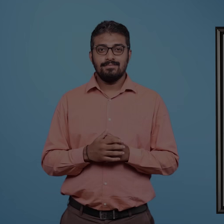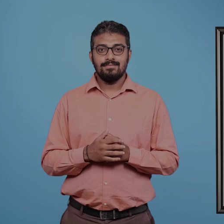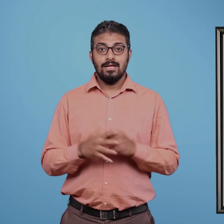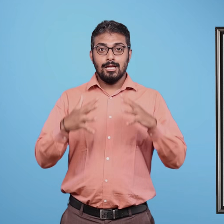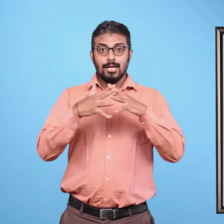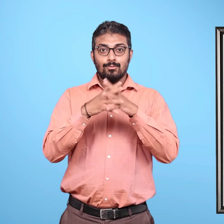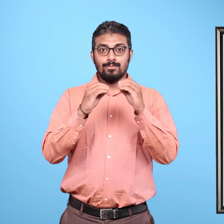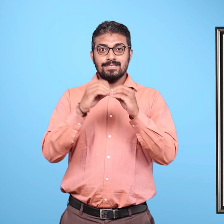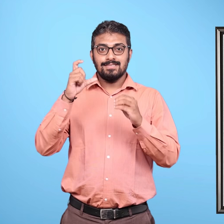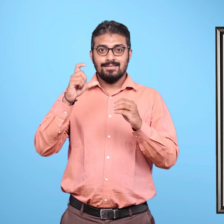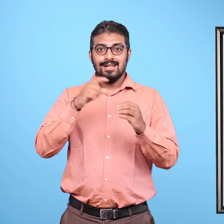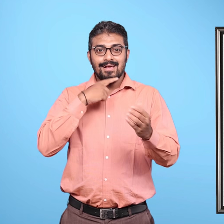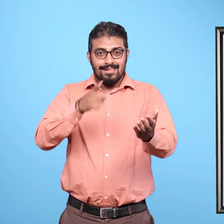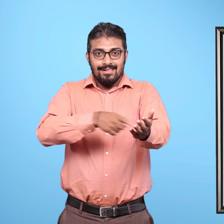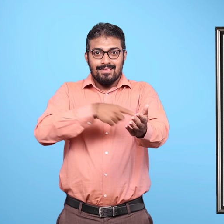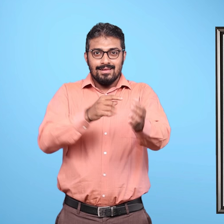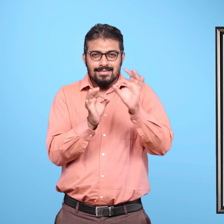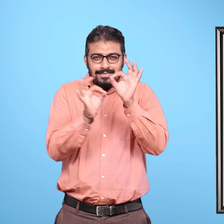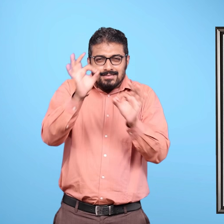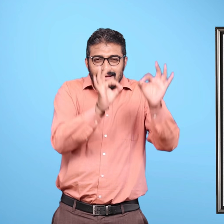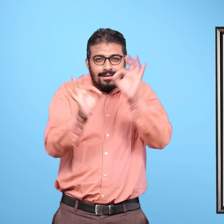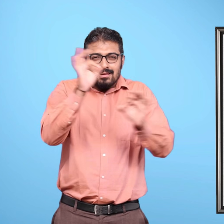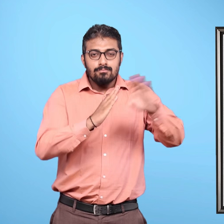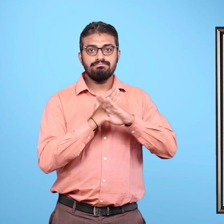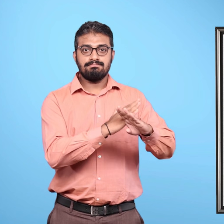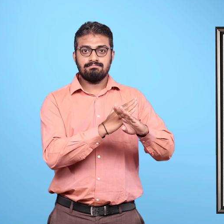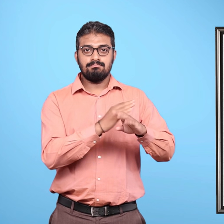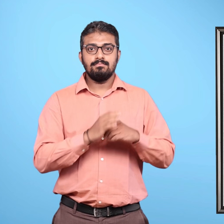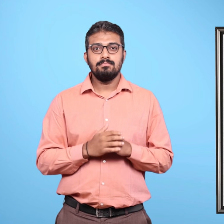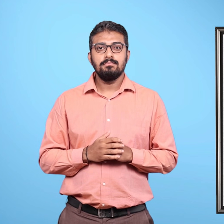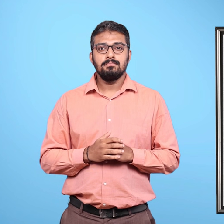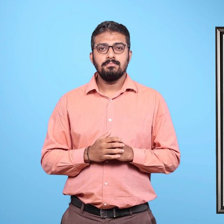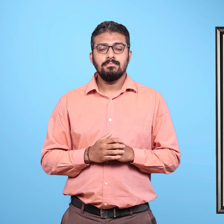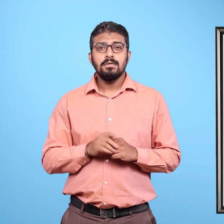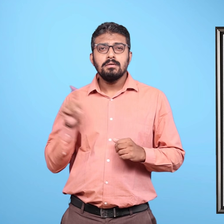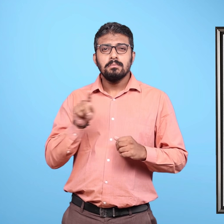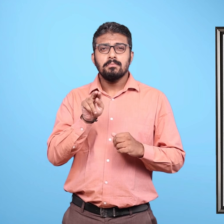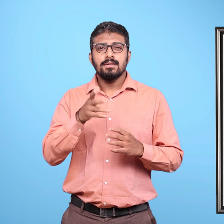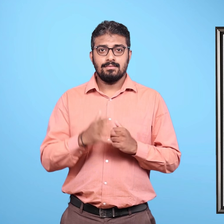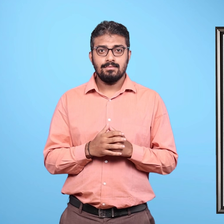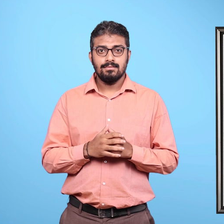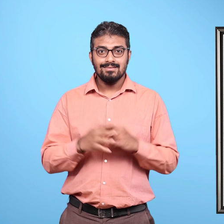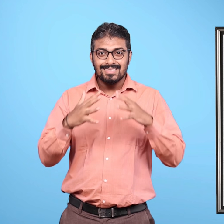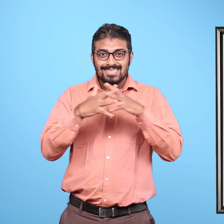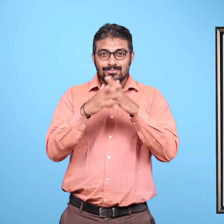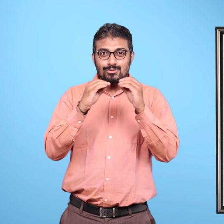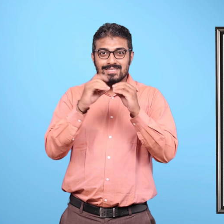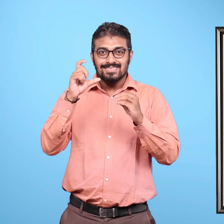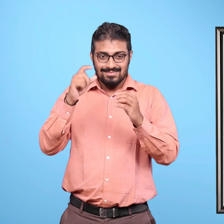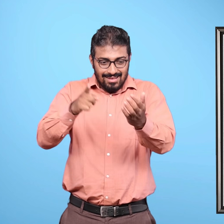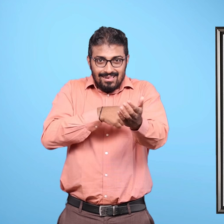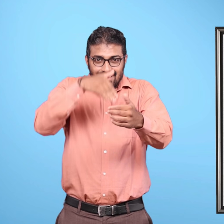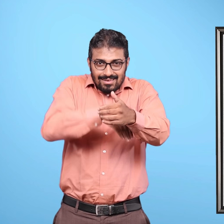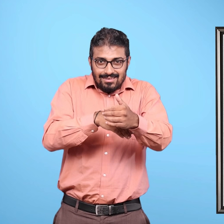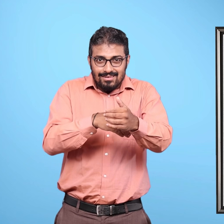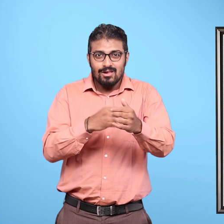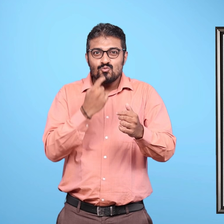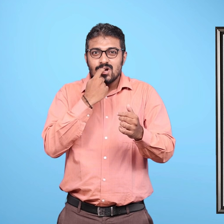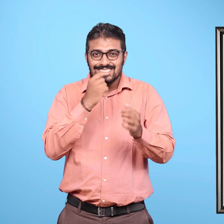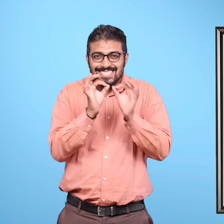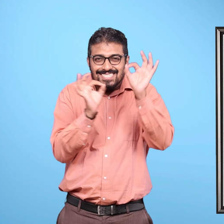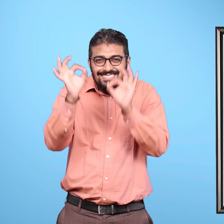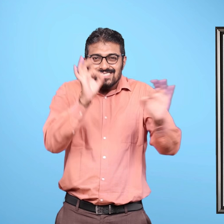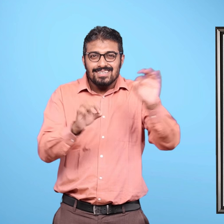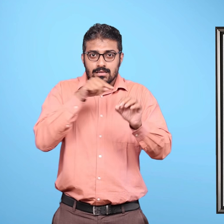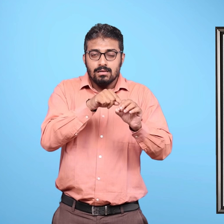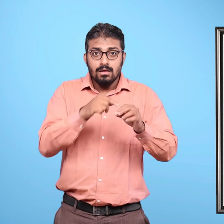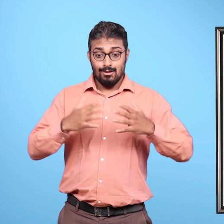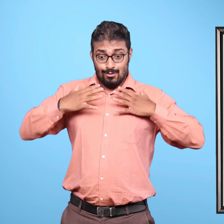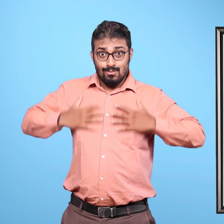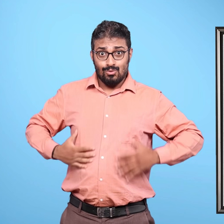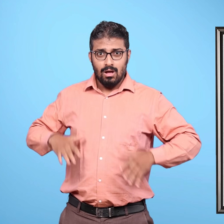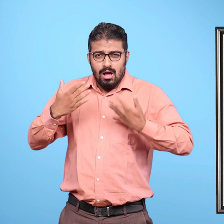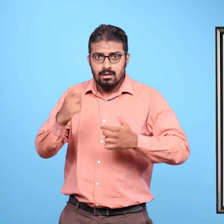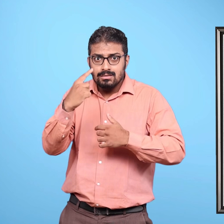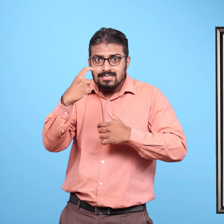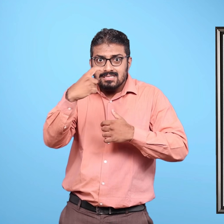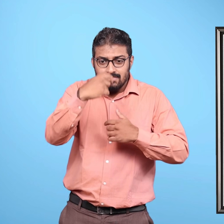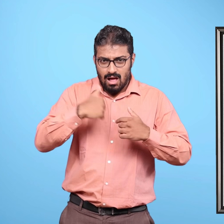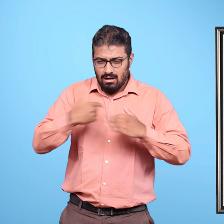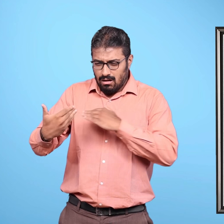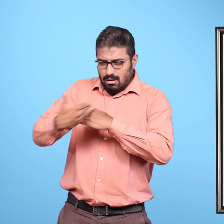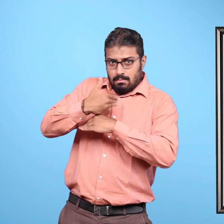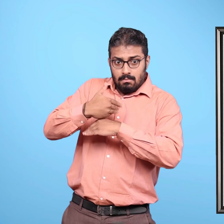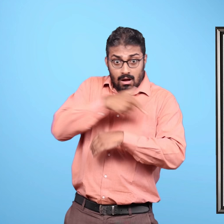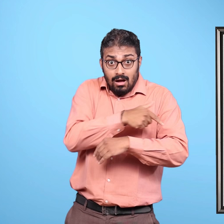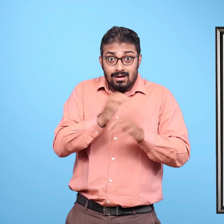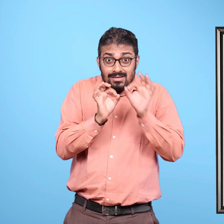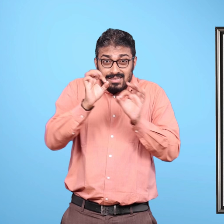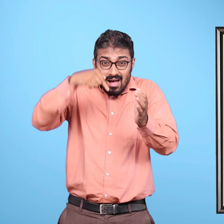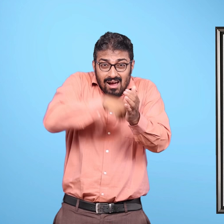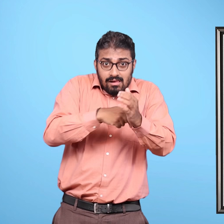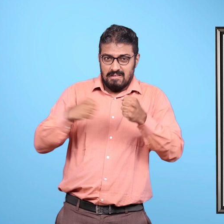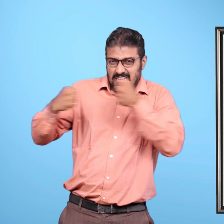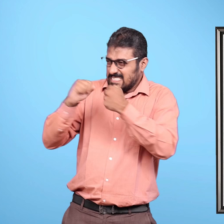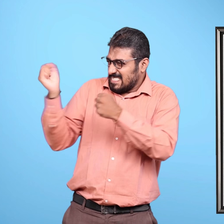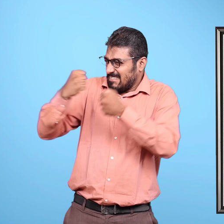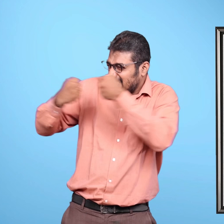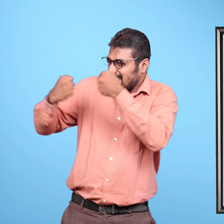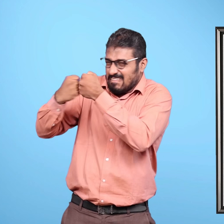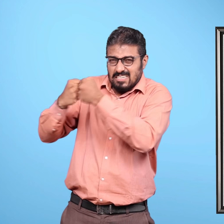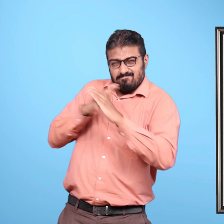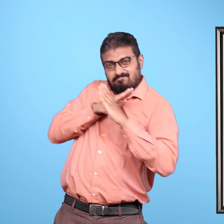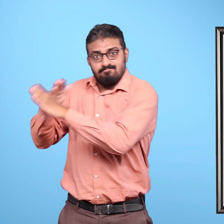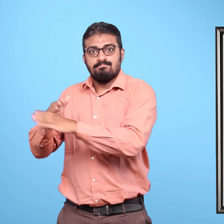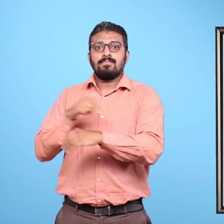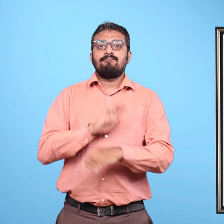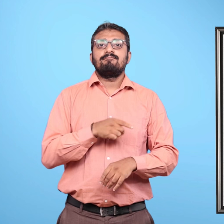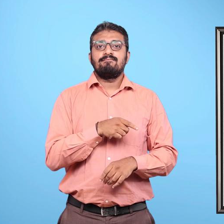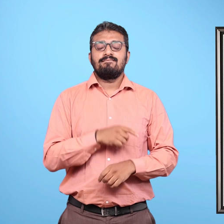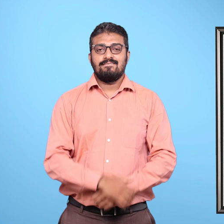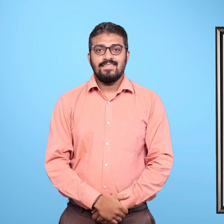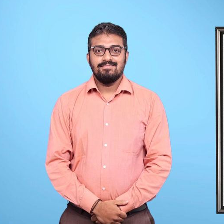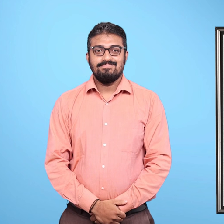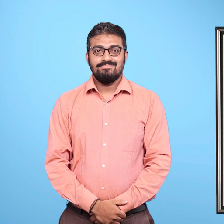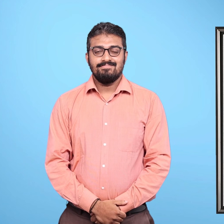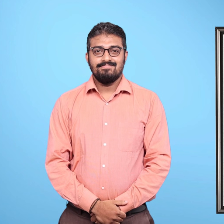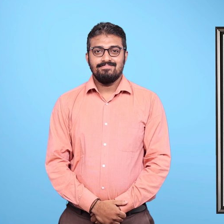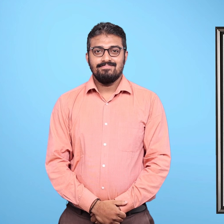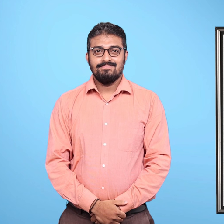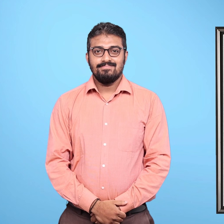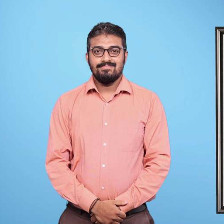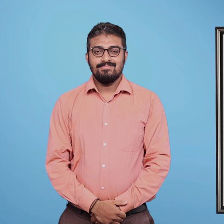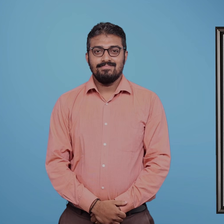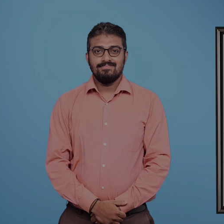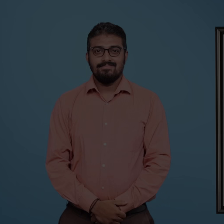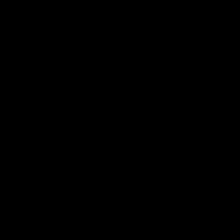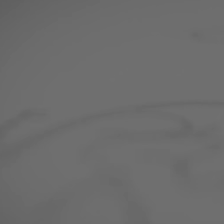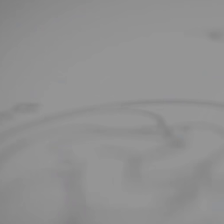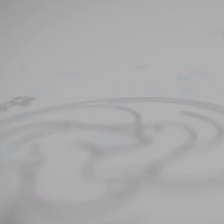White blood cells WBC This is the sign for white blood cells. White blood cells are found in our blood The fight against germs that may enter our body.